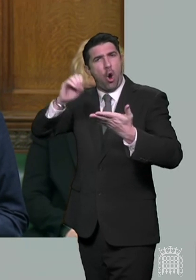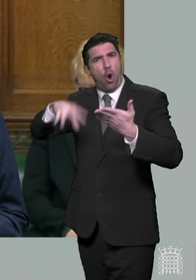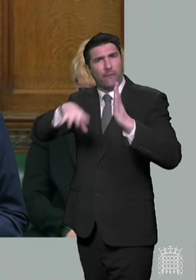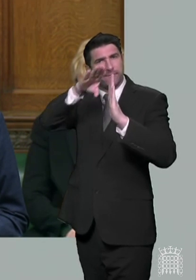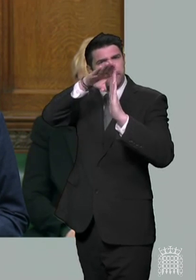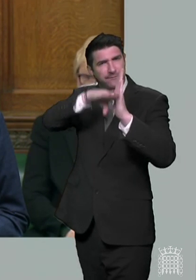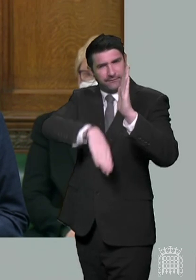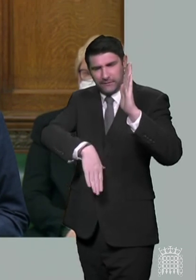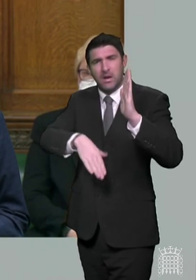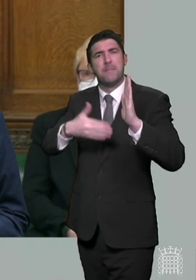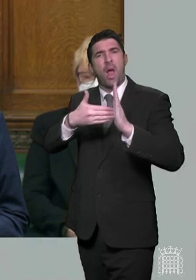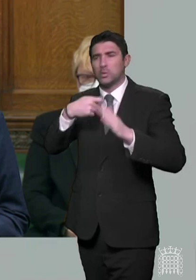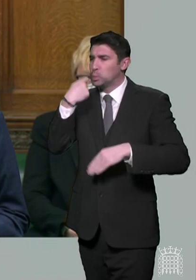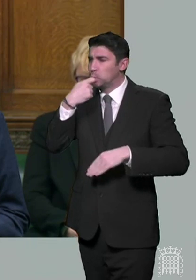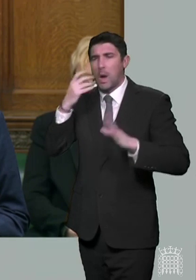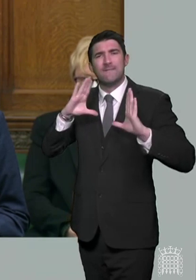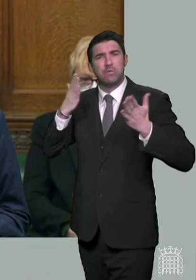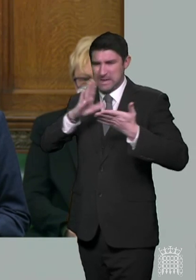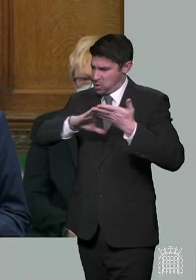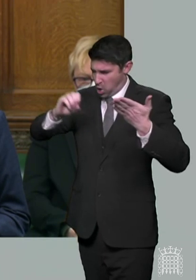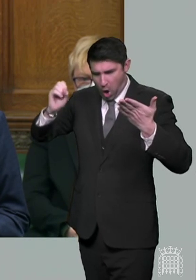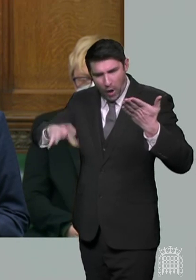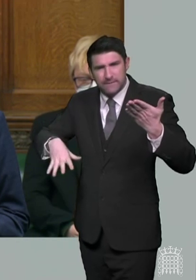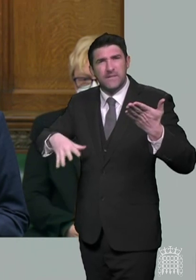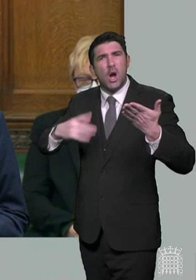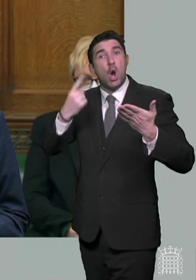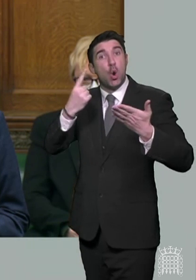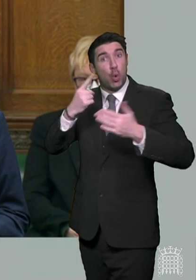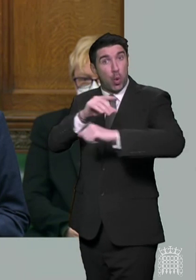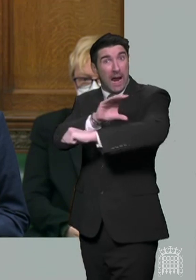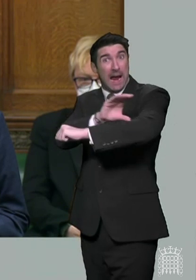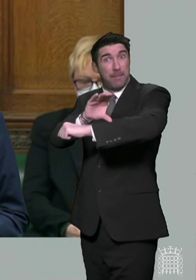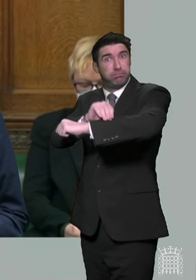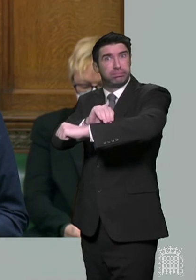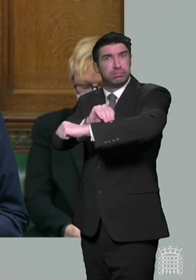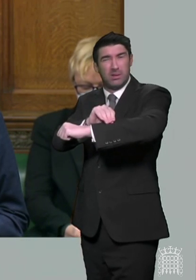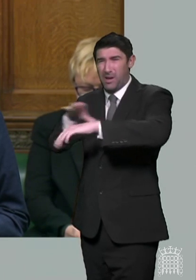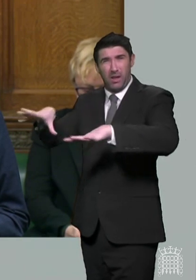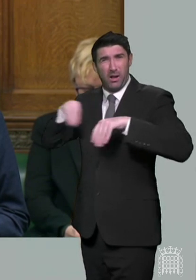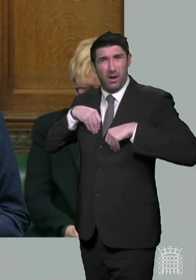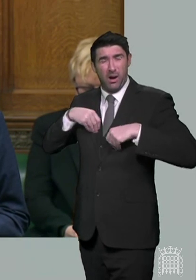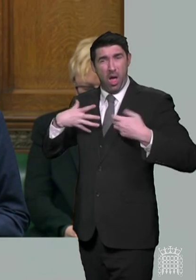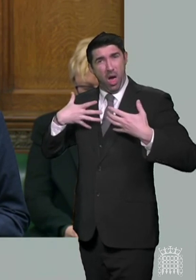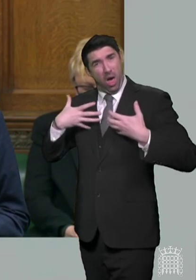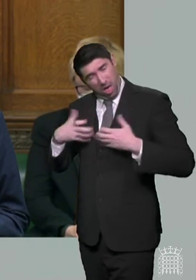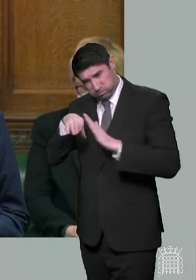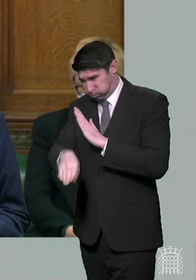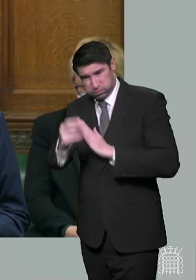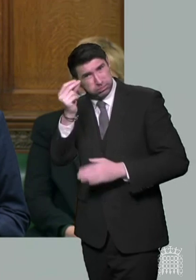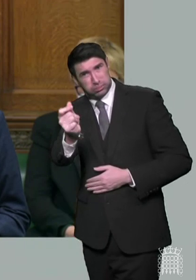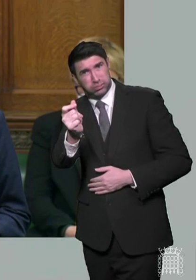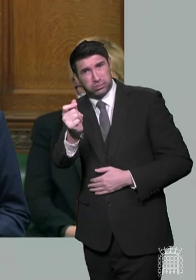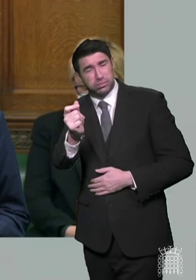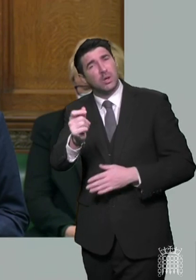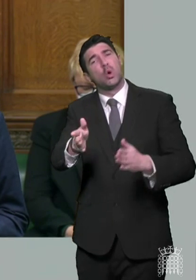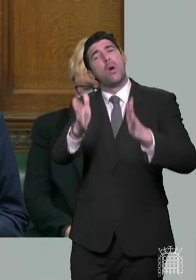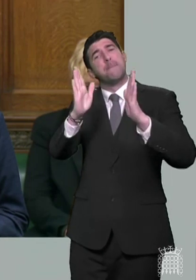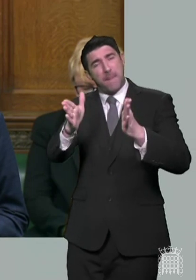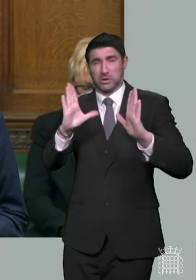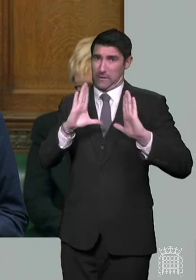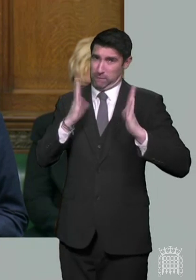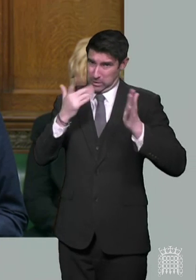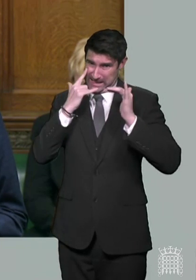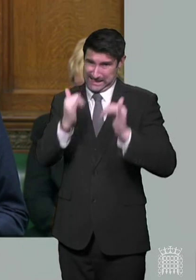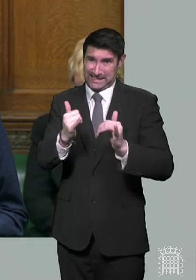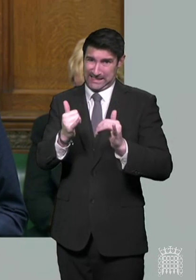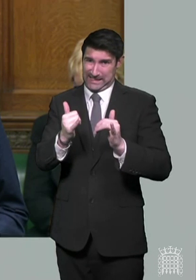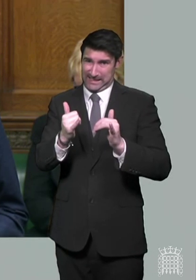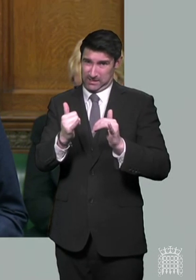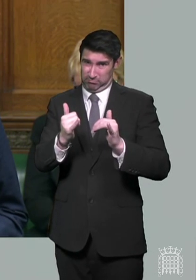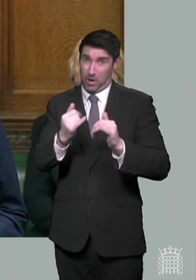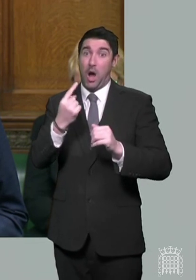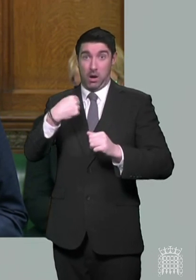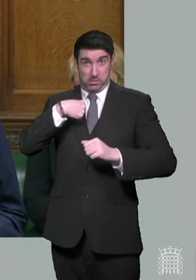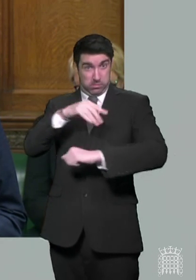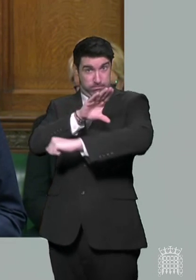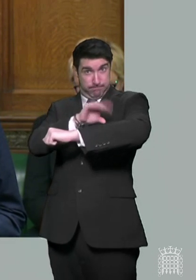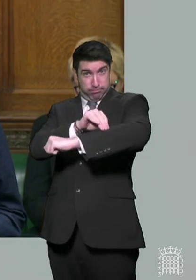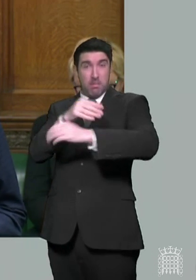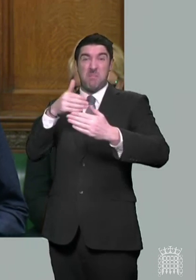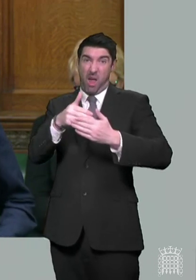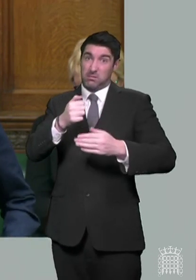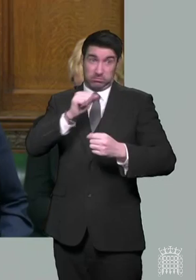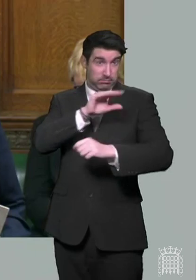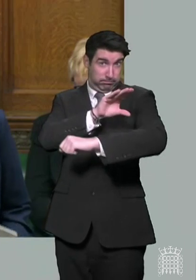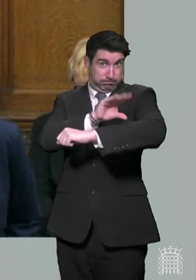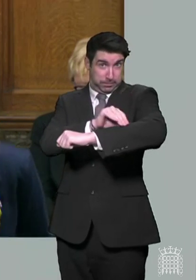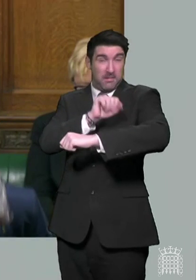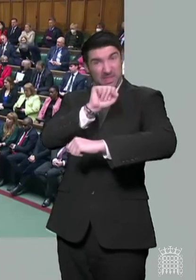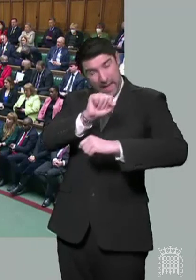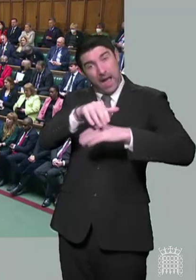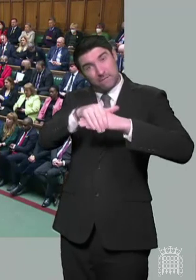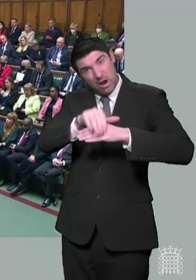Does he agree that in order to protect this group, free covid-19 testing must continue, and include their families and friends as well as any unpaid carers, so that they can really be allowed to live with covid?